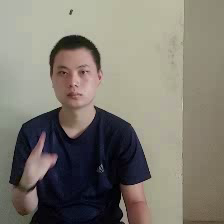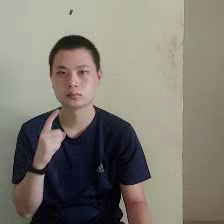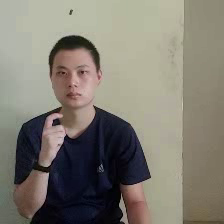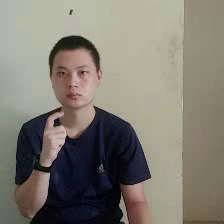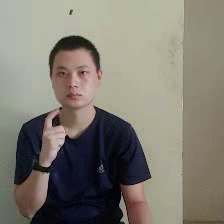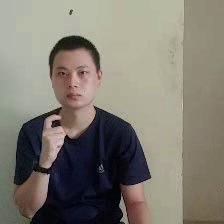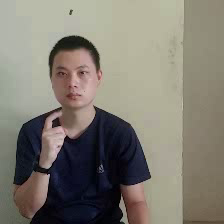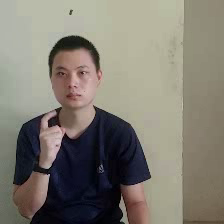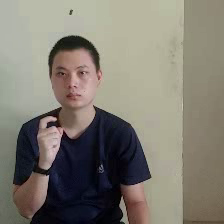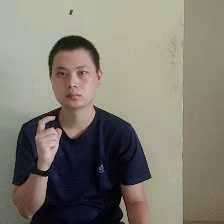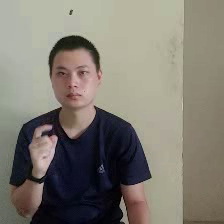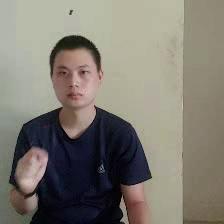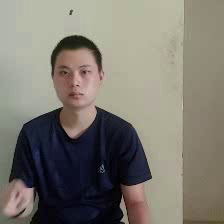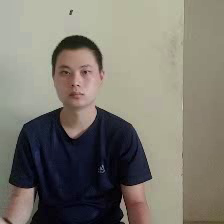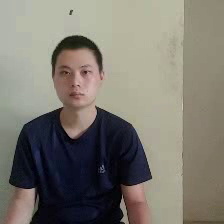Đâu